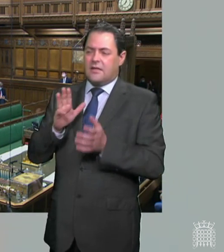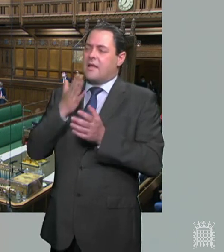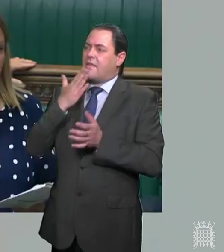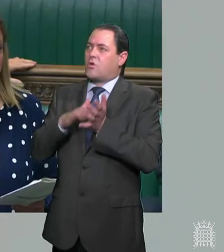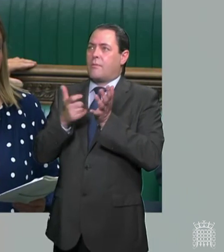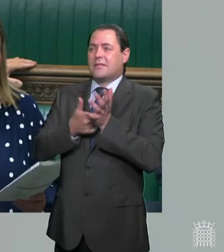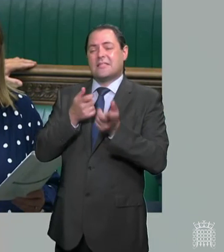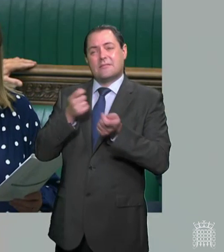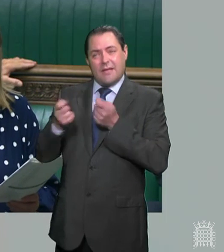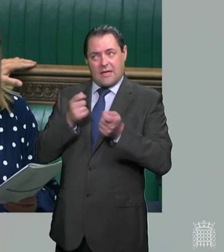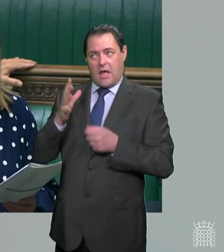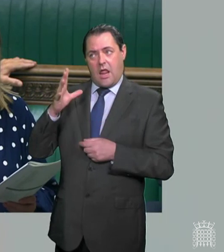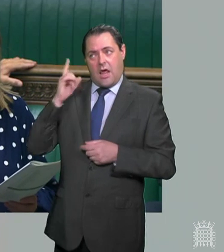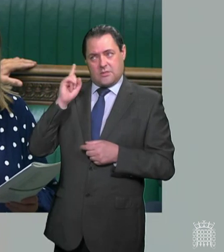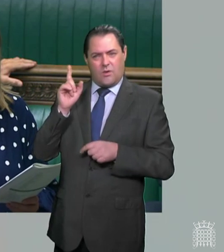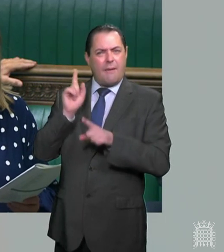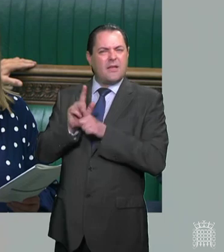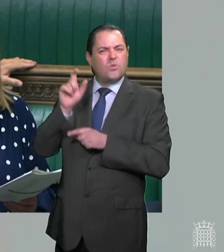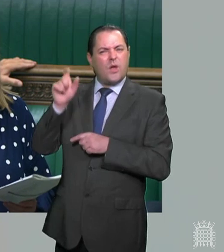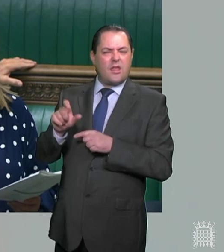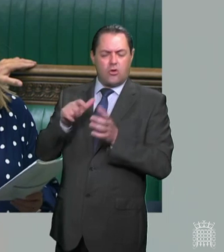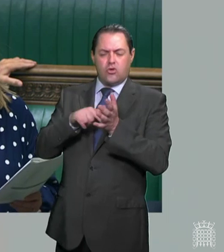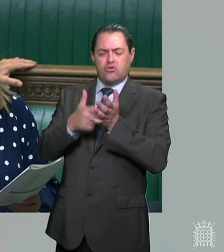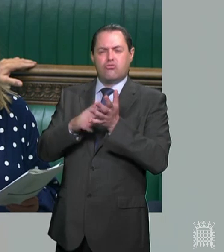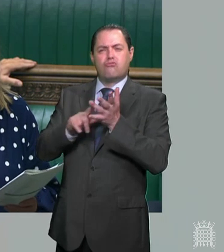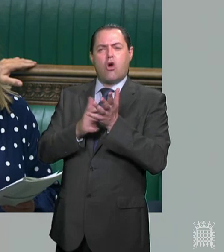Last week, I met one of Truro’s daffodil farmers.